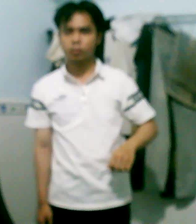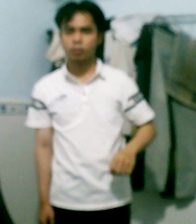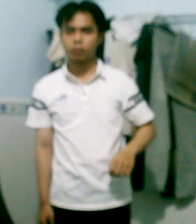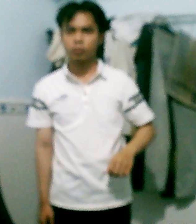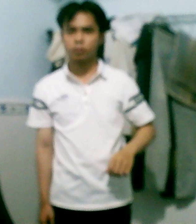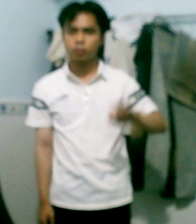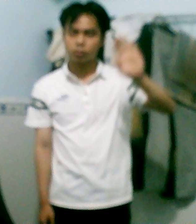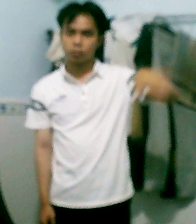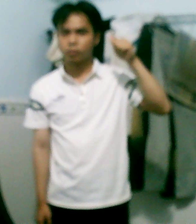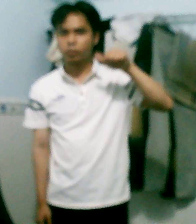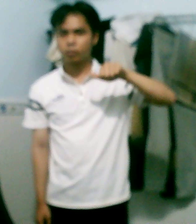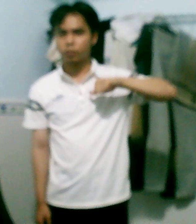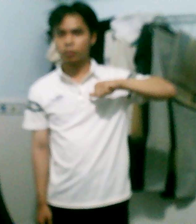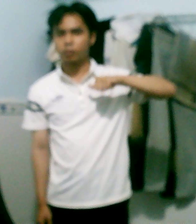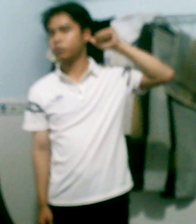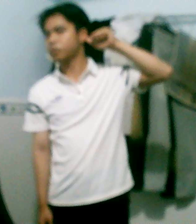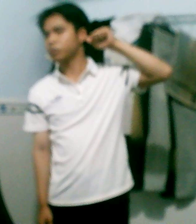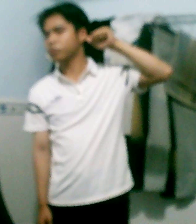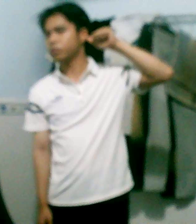thay co